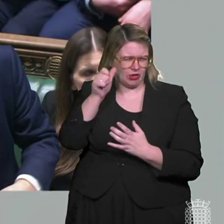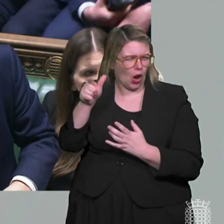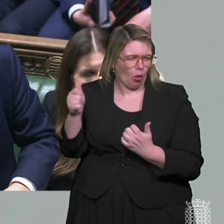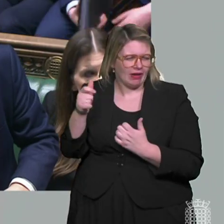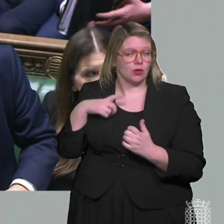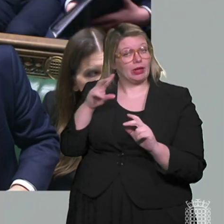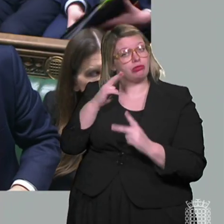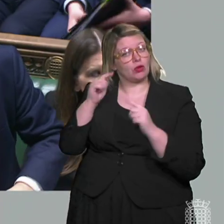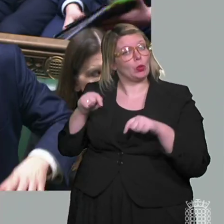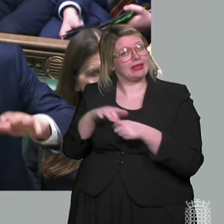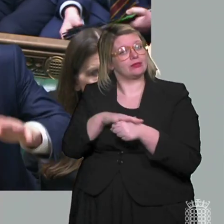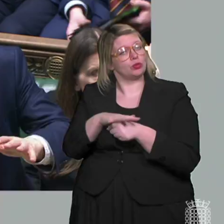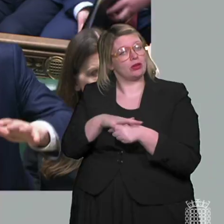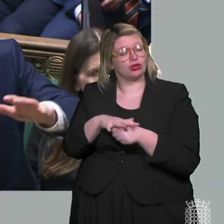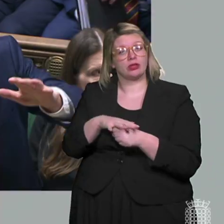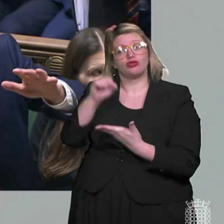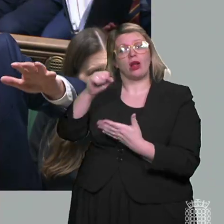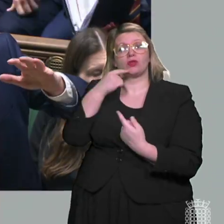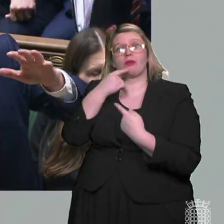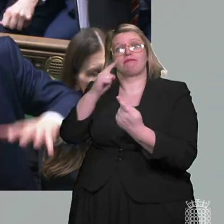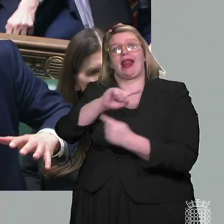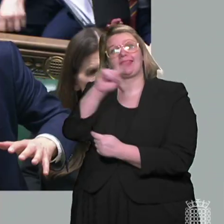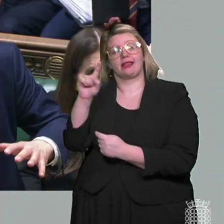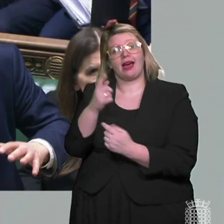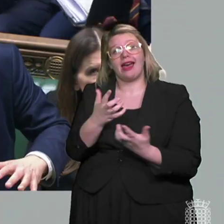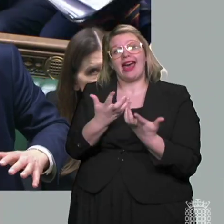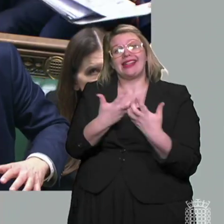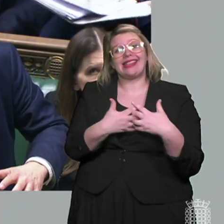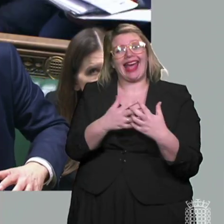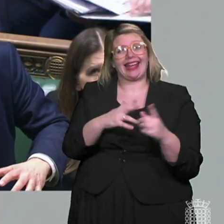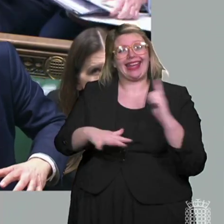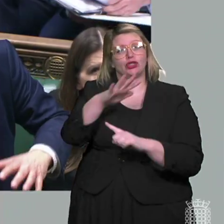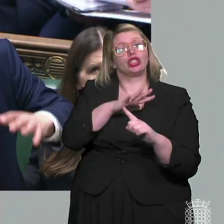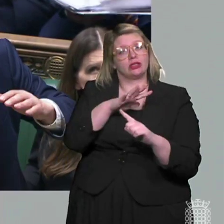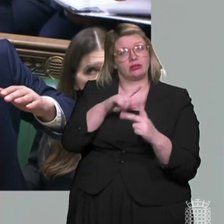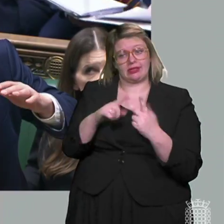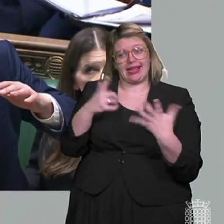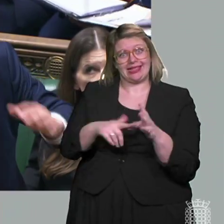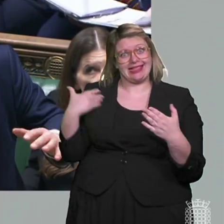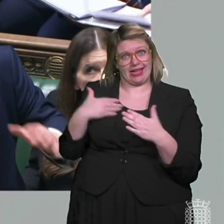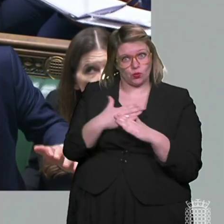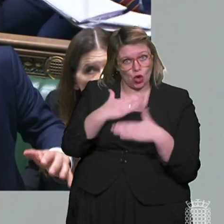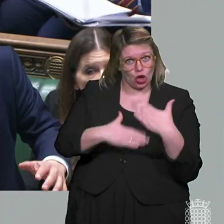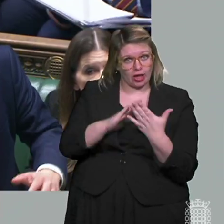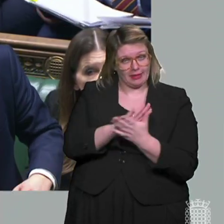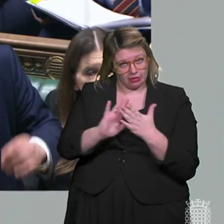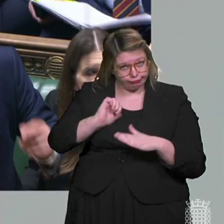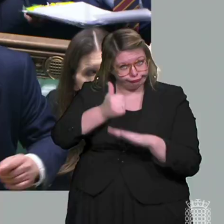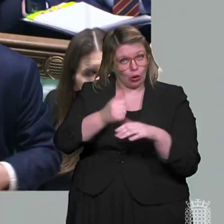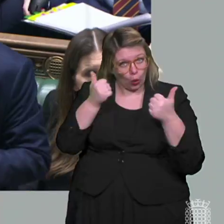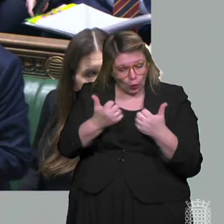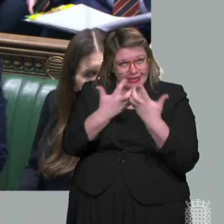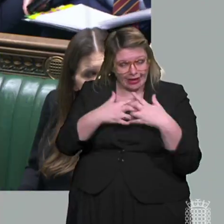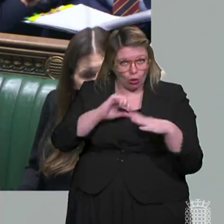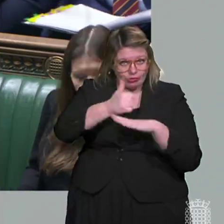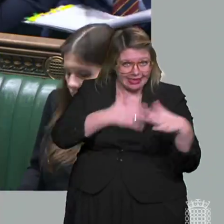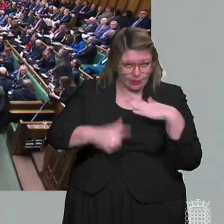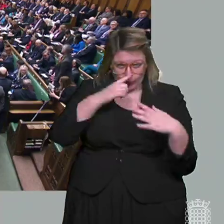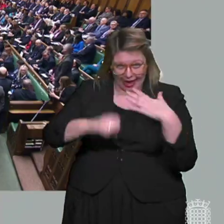The Chancellor will be speaking later, but because of Tech Nation and the work that has been done over the last decade, we have a great tech ecosystem to build on.